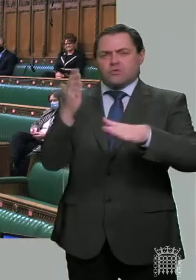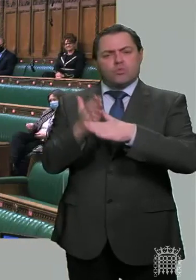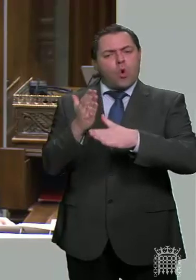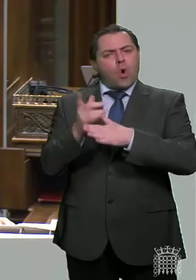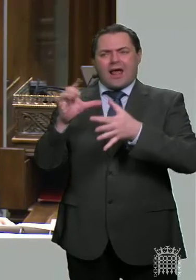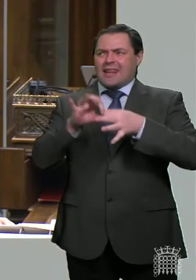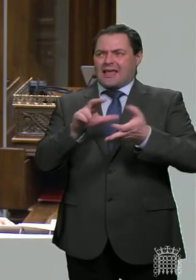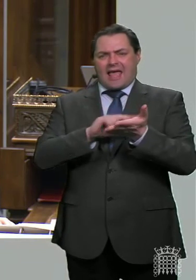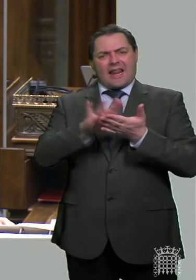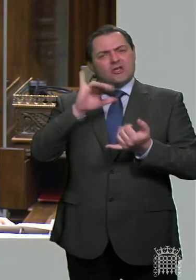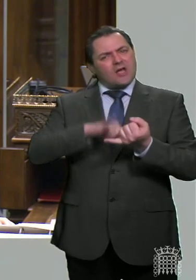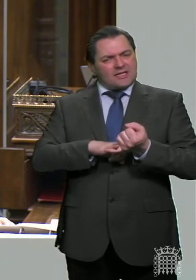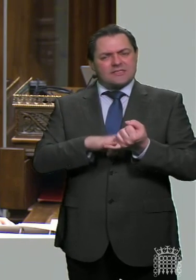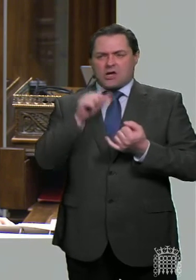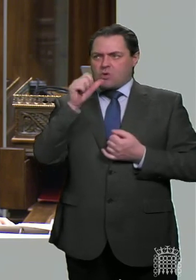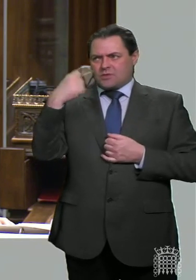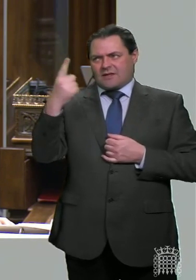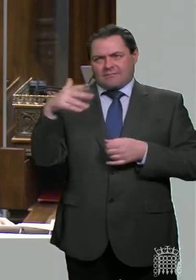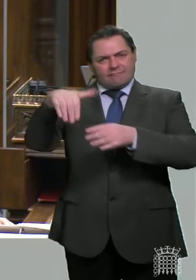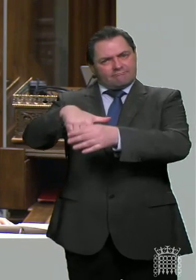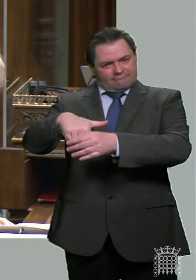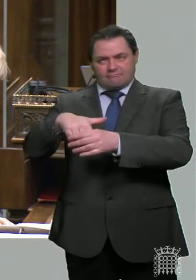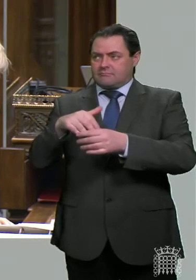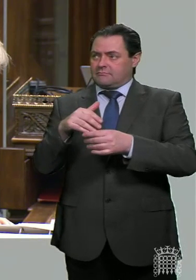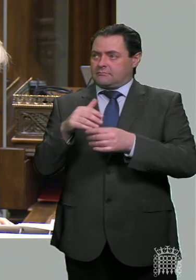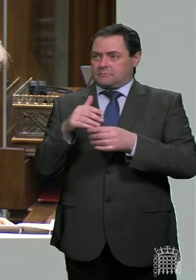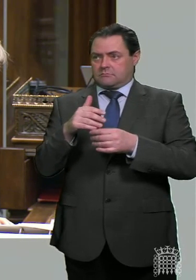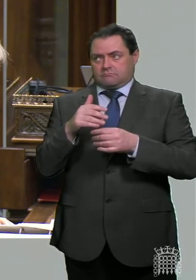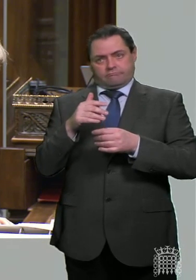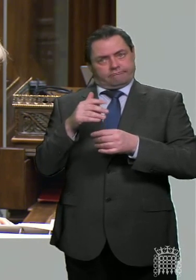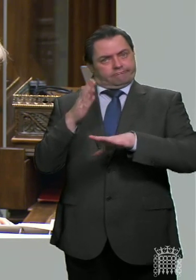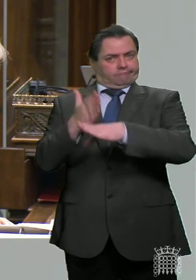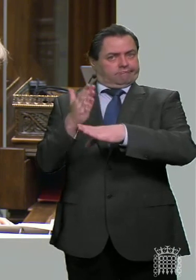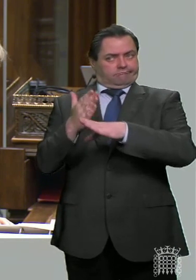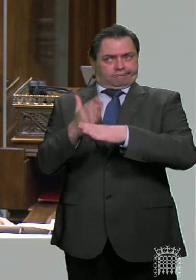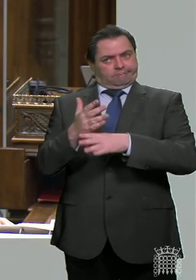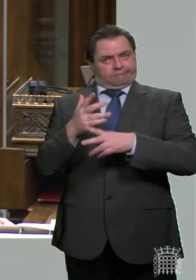My honourable Friend is completely right. I thank her again, by the way, for her amazing service in the NHS in Wrexham and in returning to the frontline.